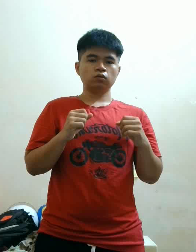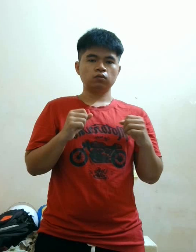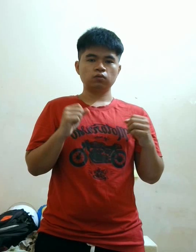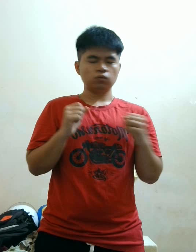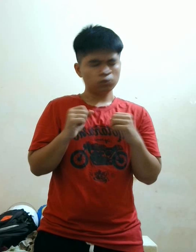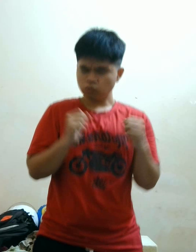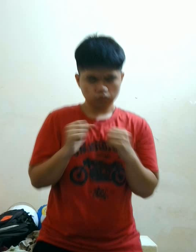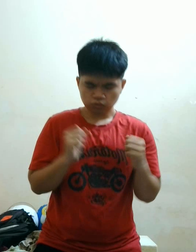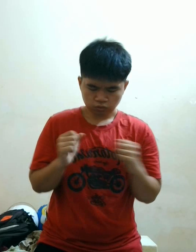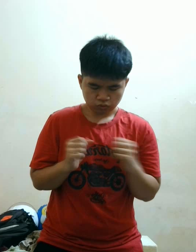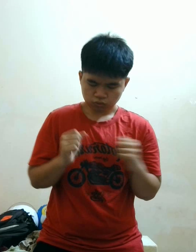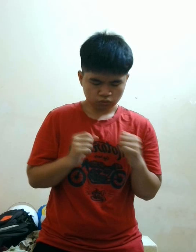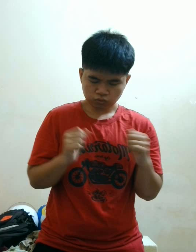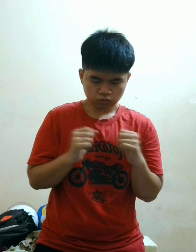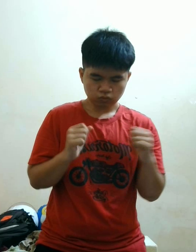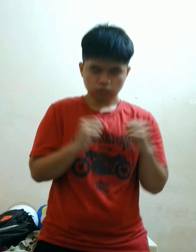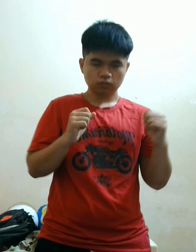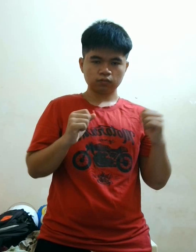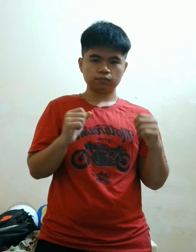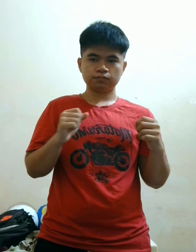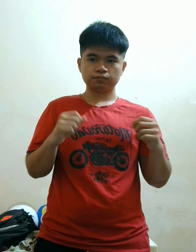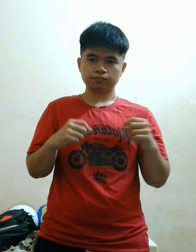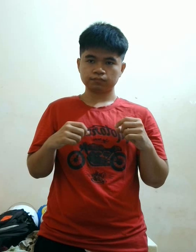lanh